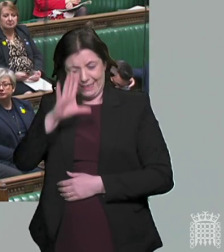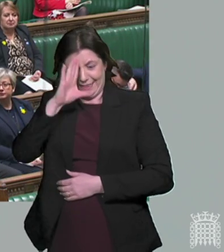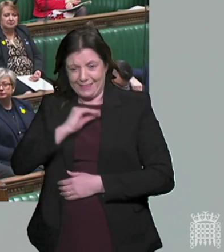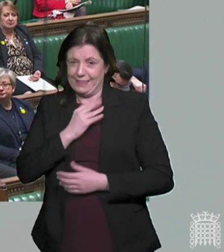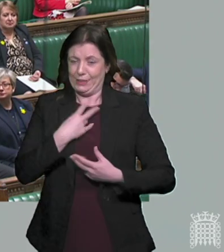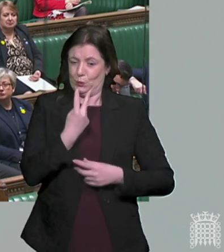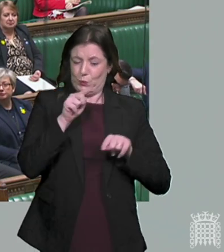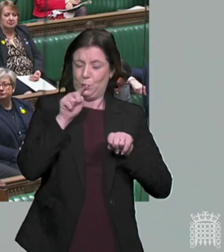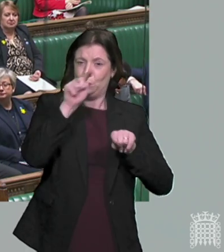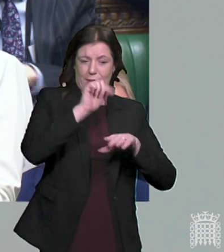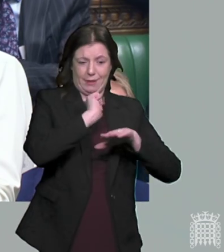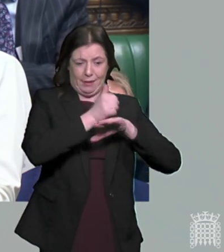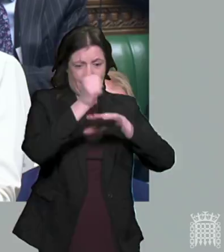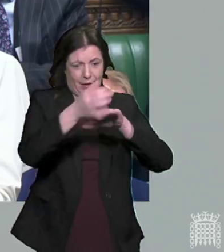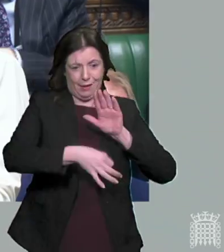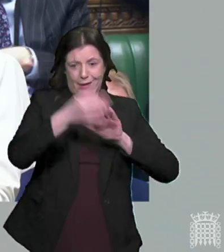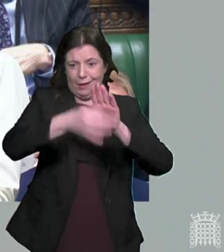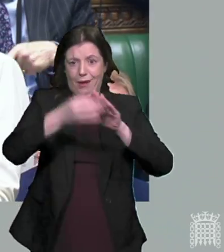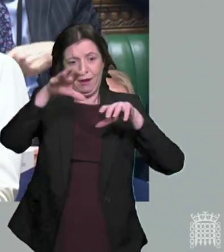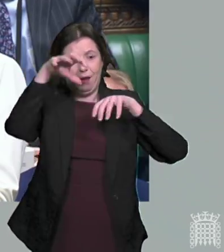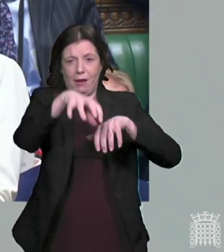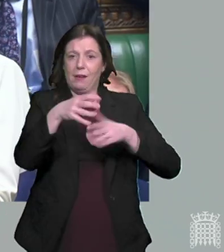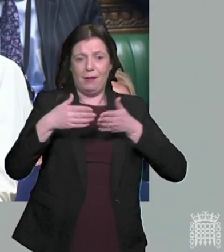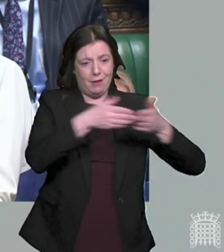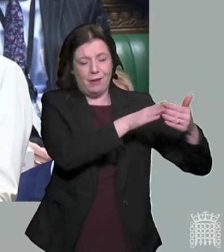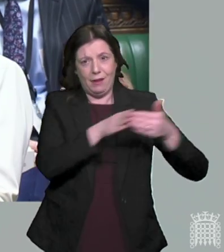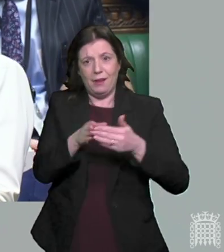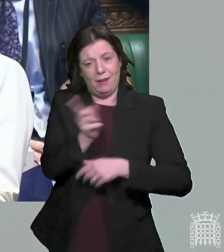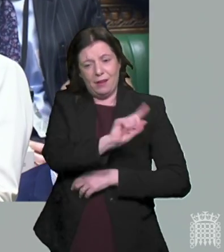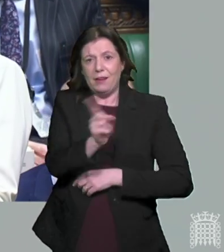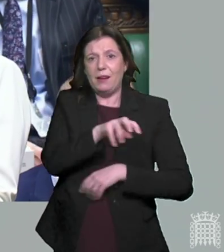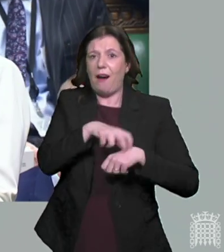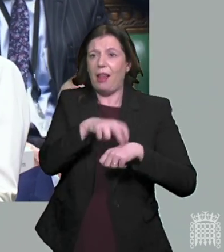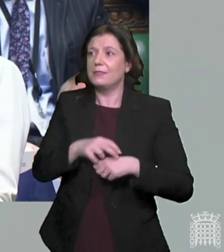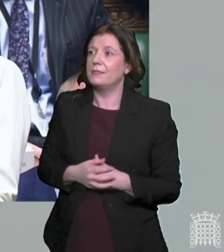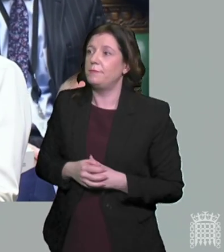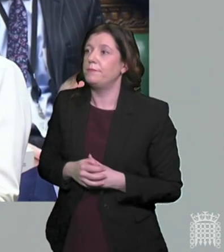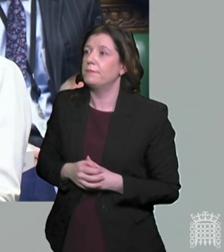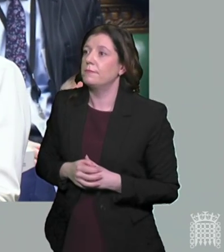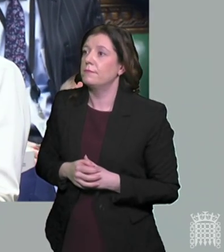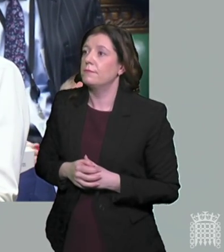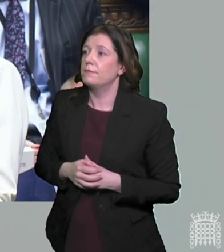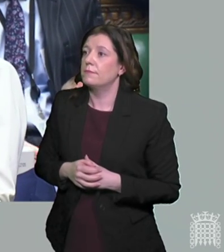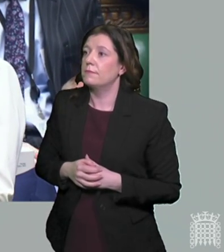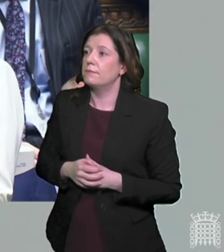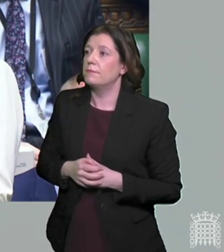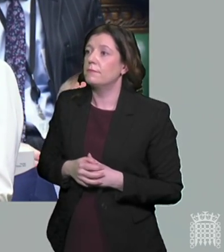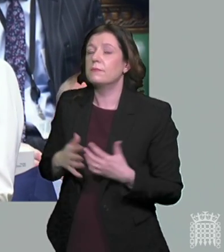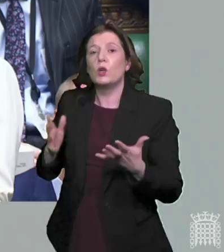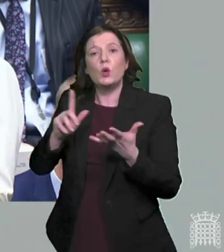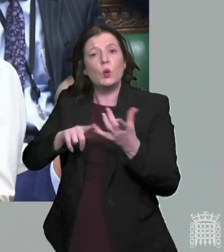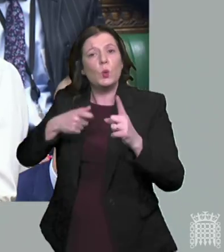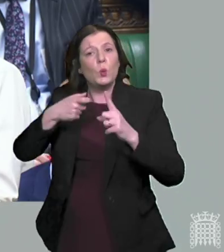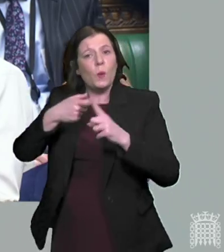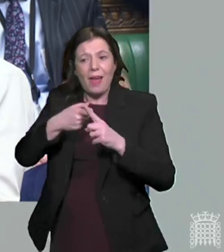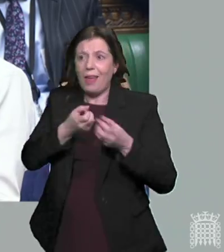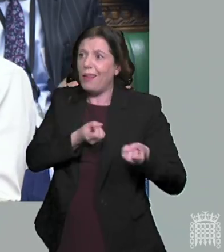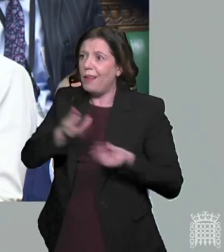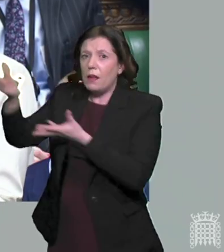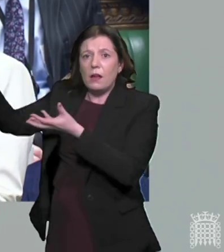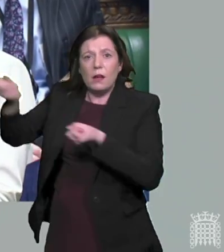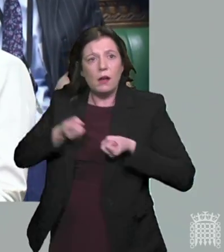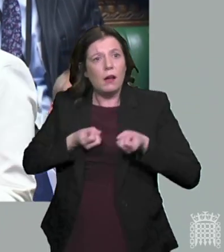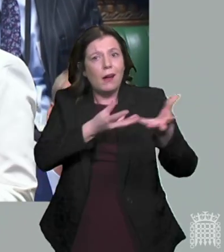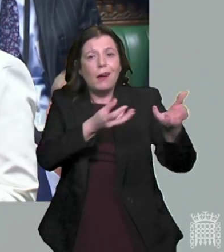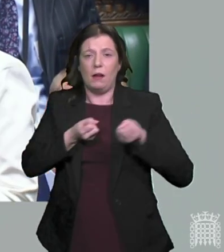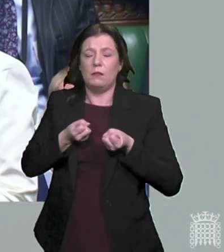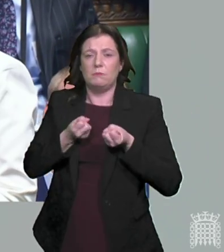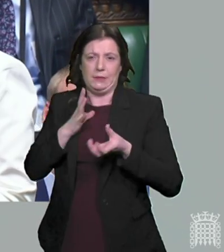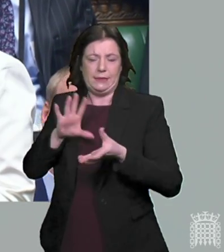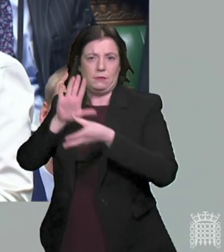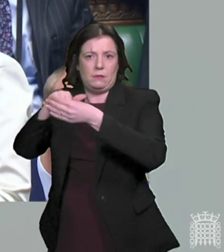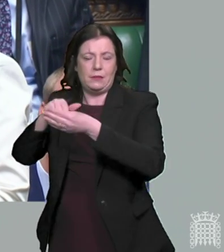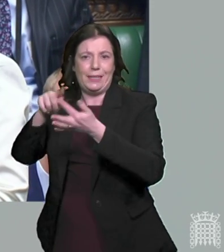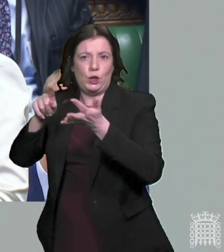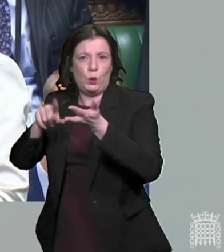The Prime Minister said yesterday that Northern Ireland is in the “unbelievably special position” of having privileged access not just to the UK market, but hey, to the EU single market.